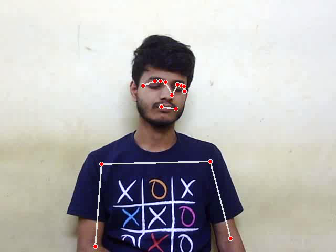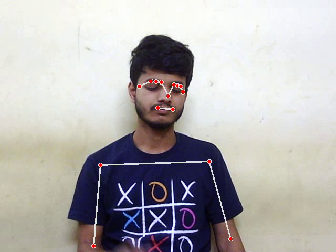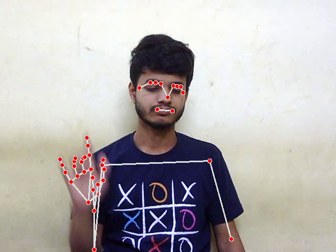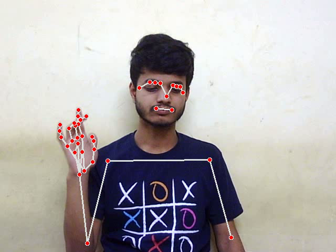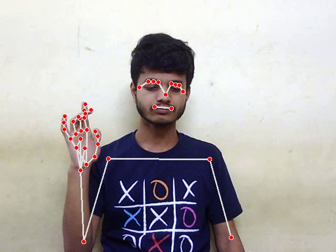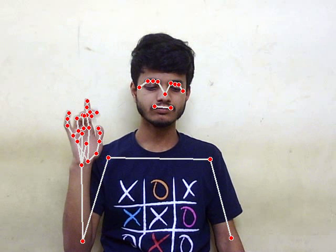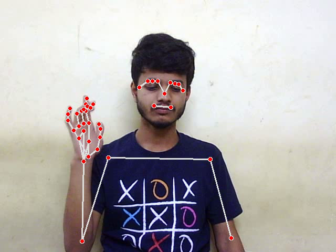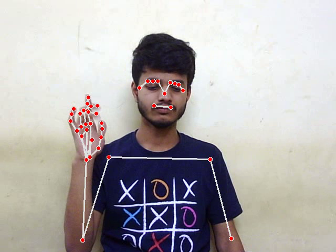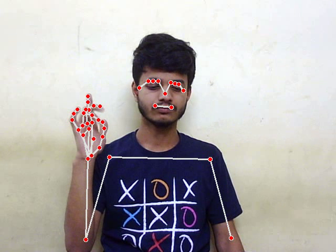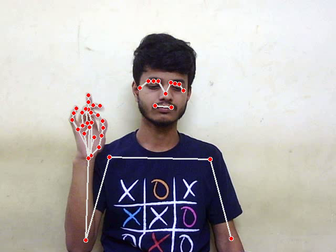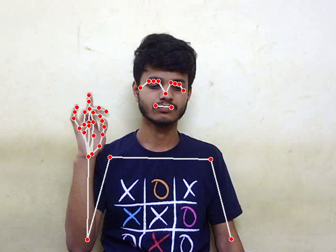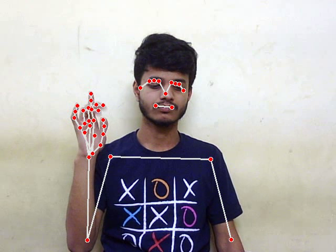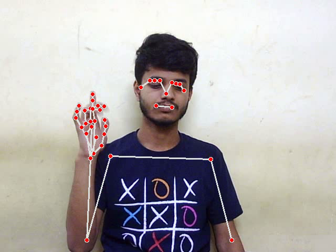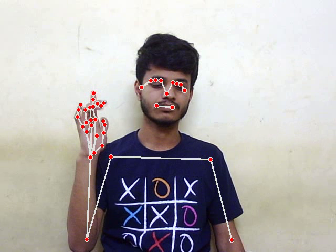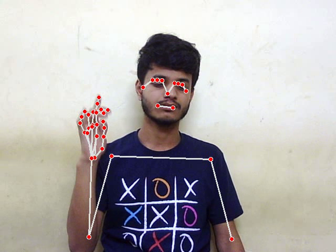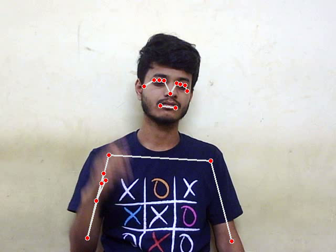why